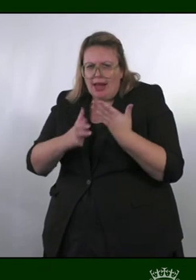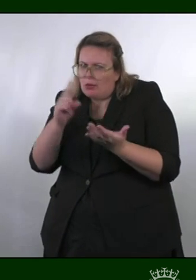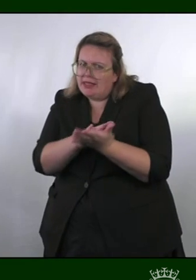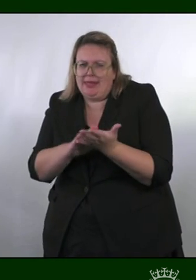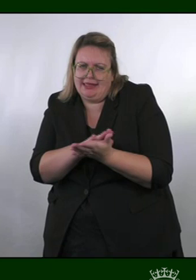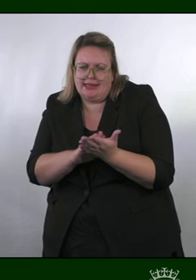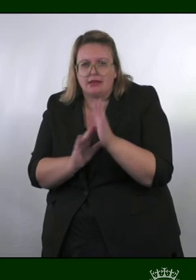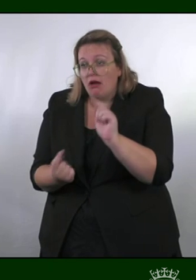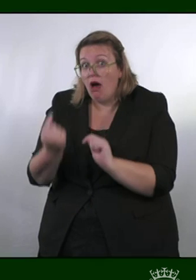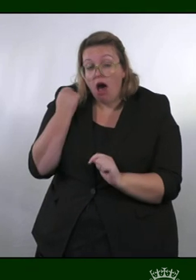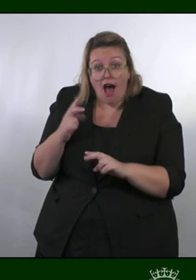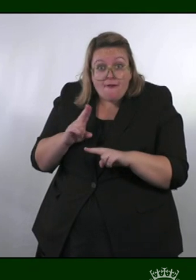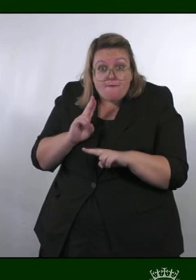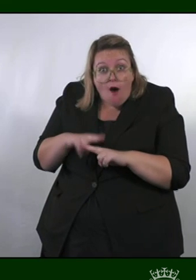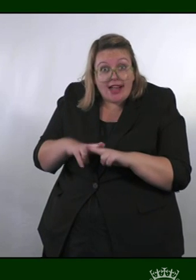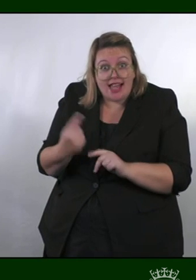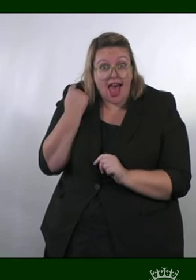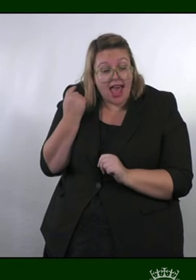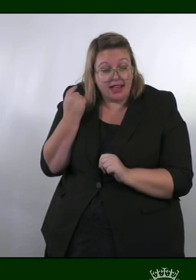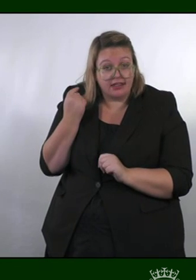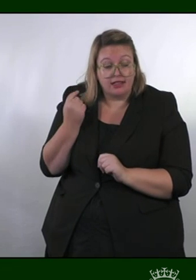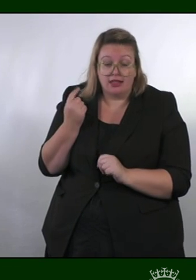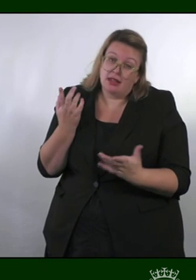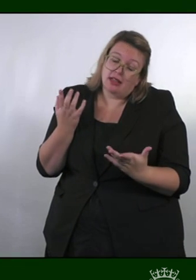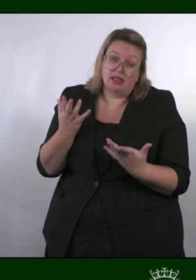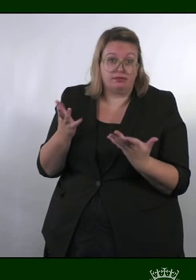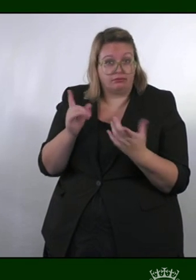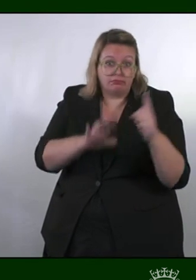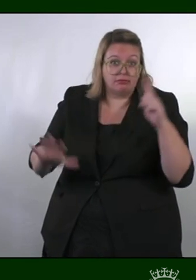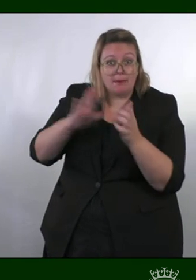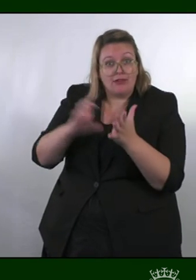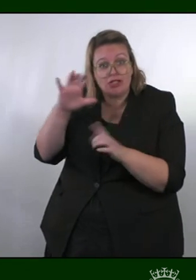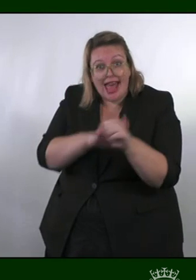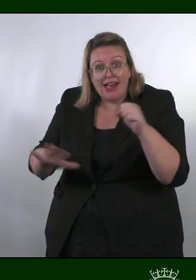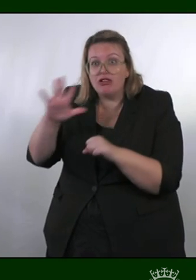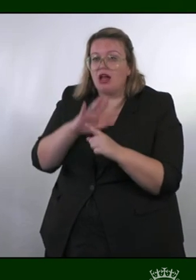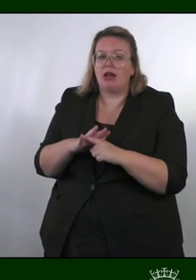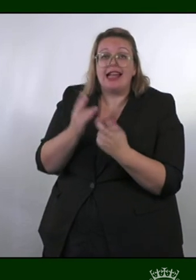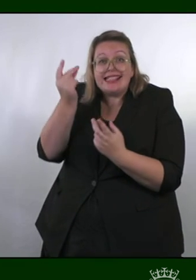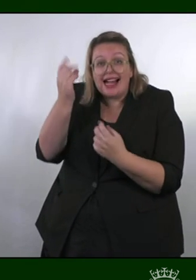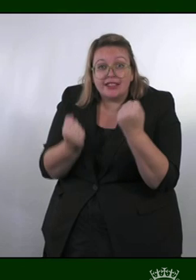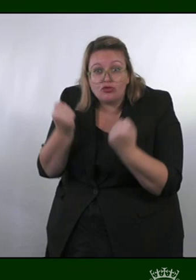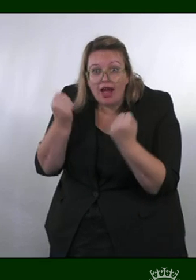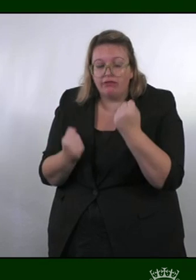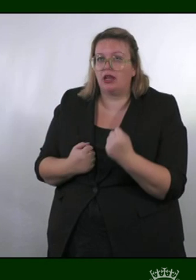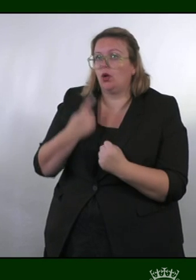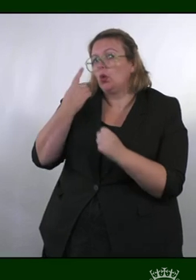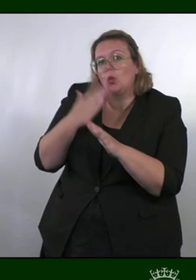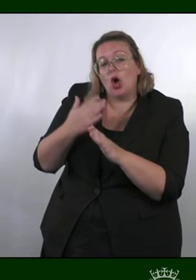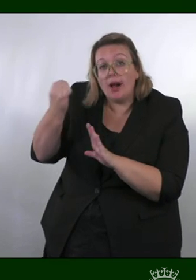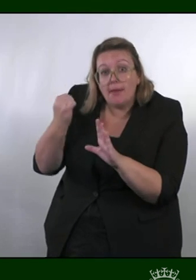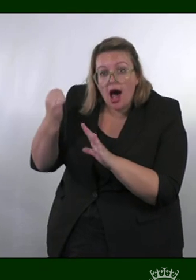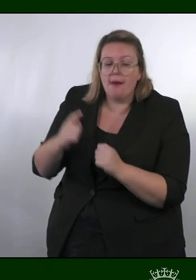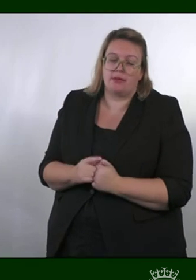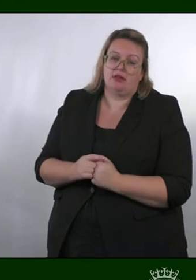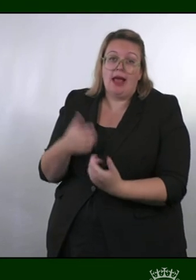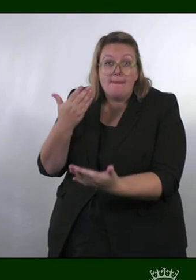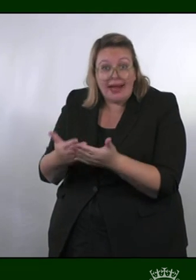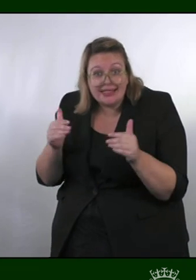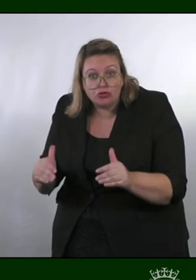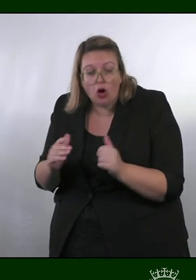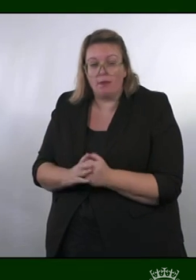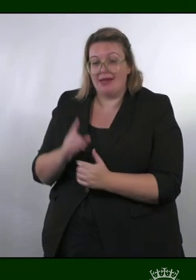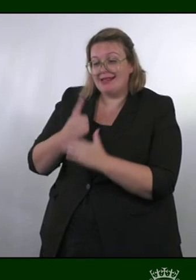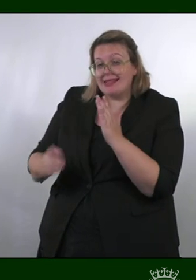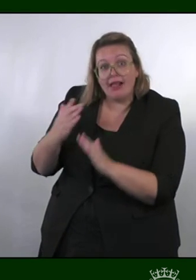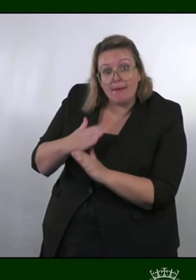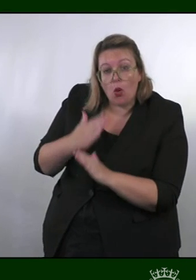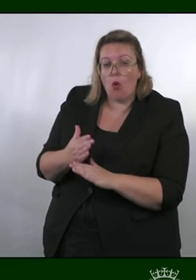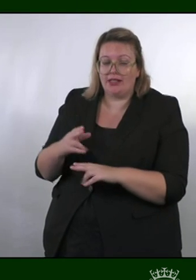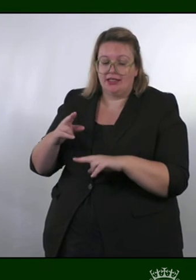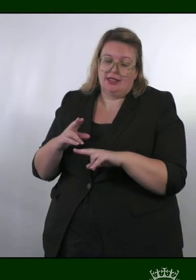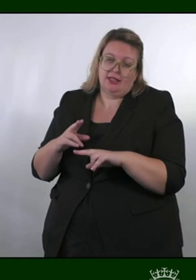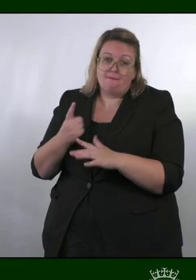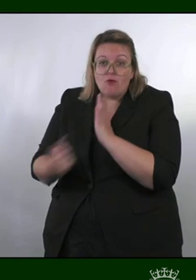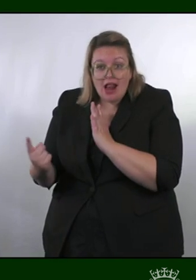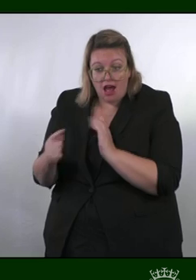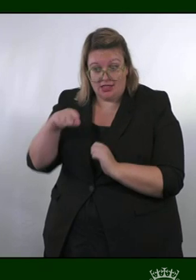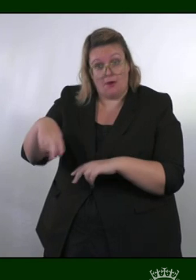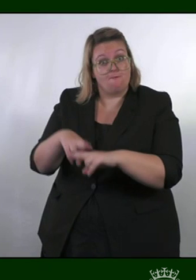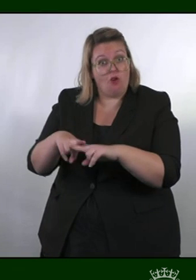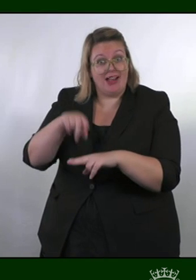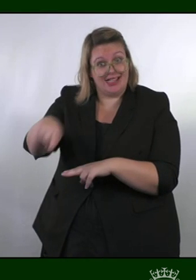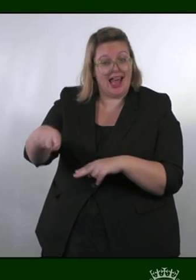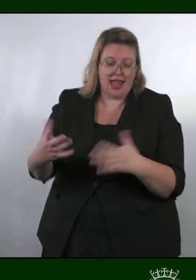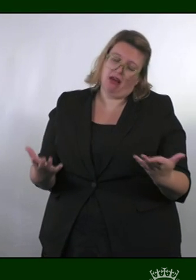On Friday, thousands of people in Greater Manchester—taxi drivers, pub and hospitality workers, people working in betting shops, the self-employed and freelancers—will either be out of work or face significant pay cuts.